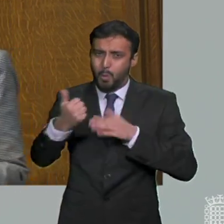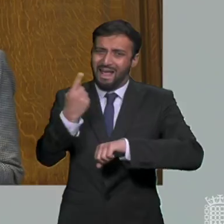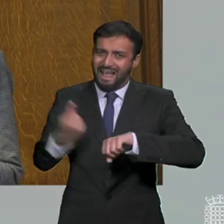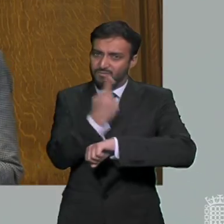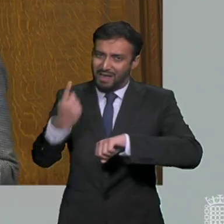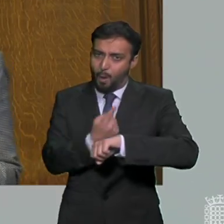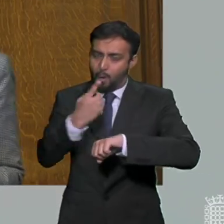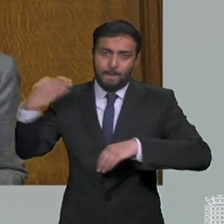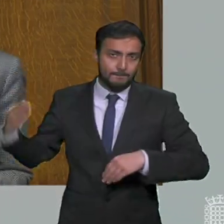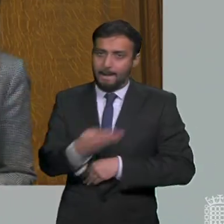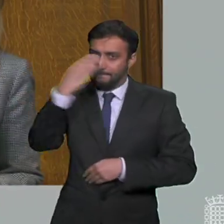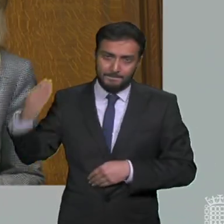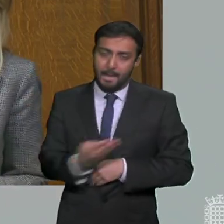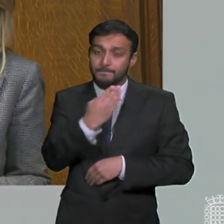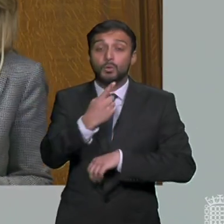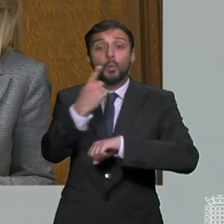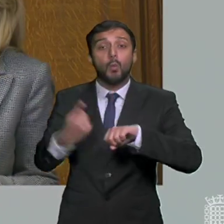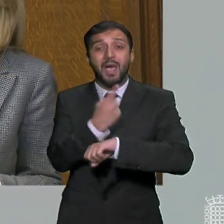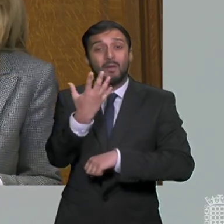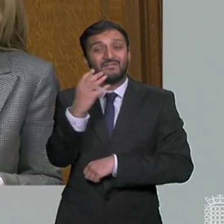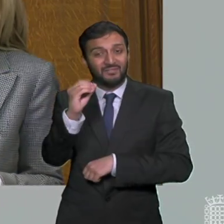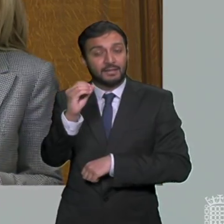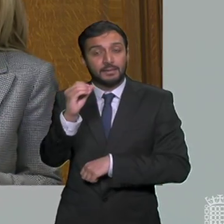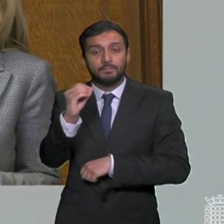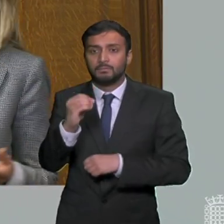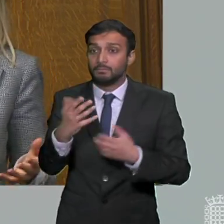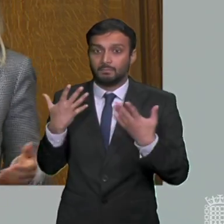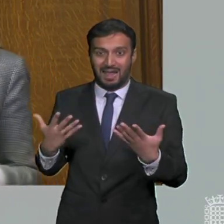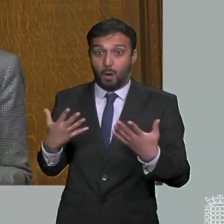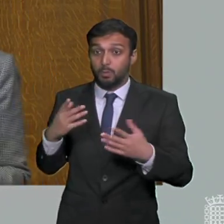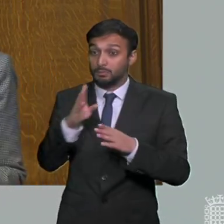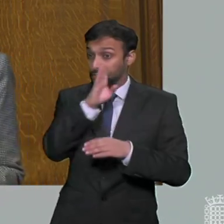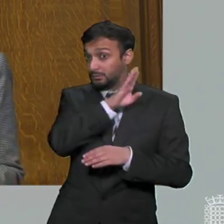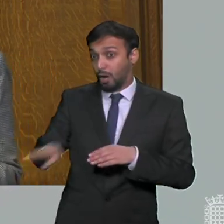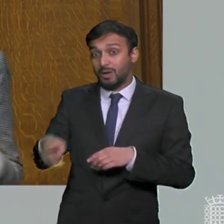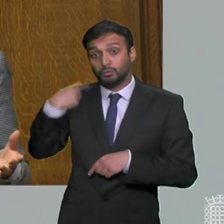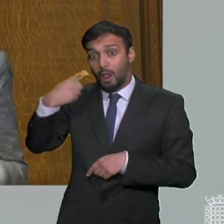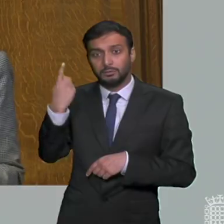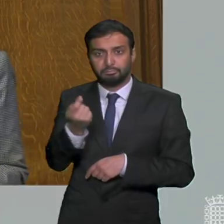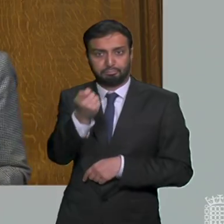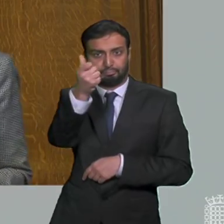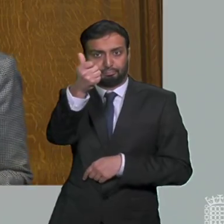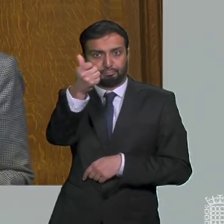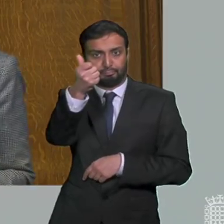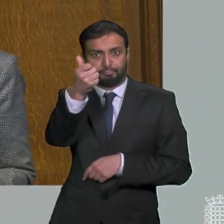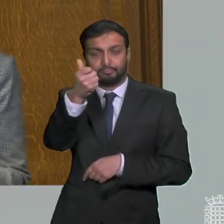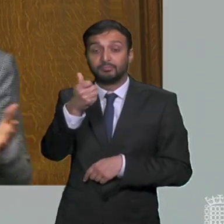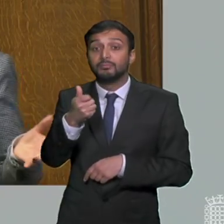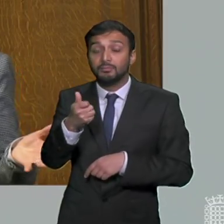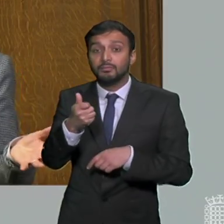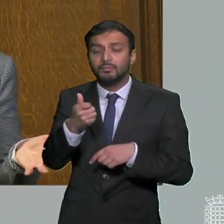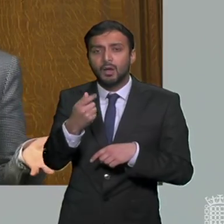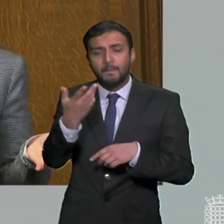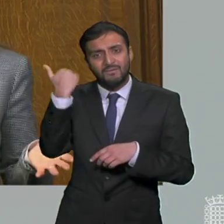Now, we would be very lucky if we got a direct train and the journey time is often double that.